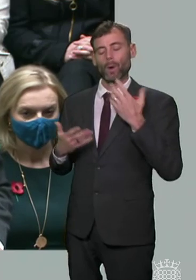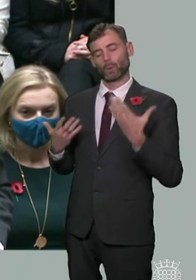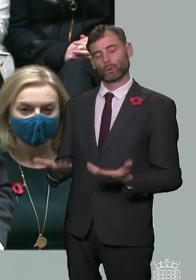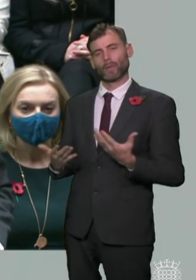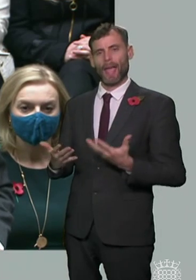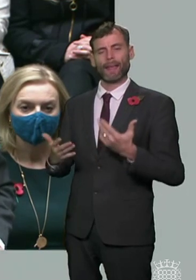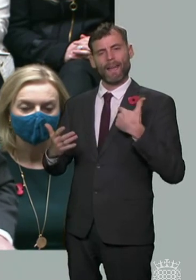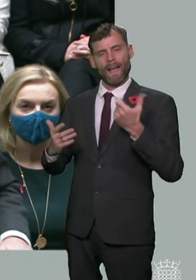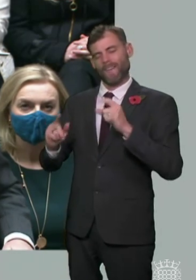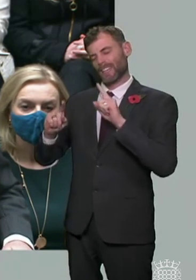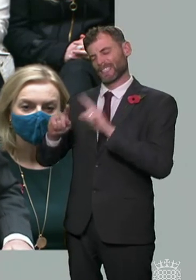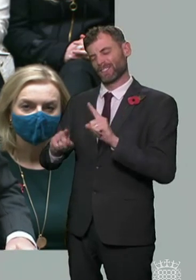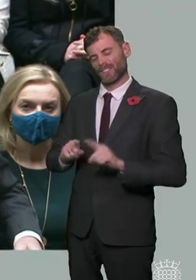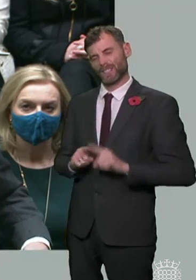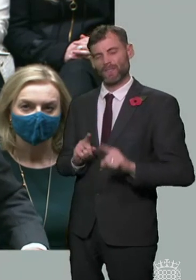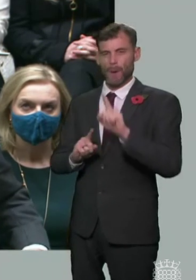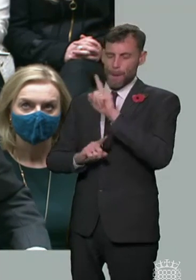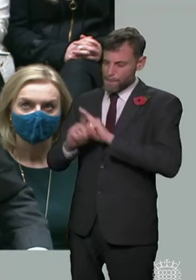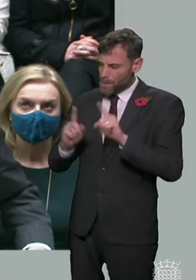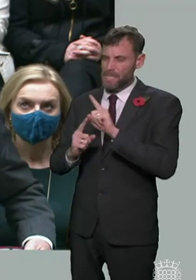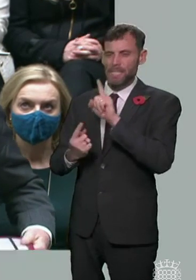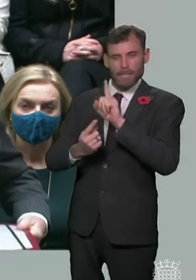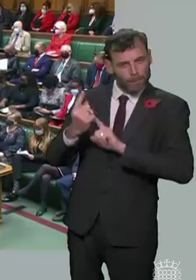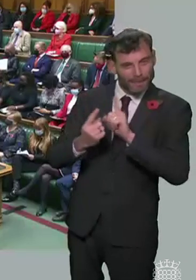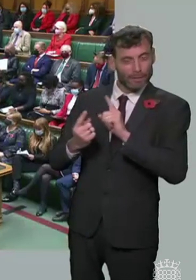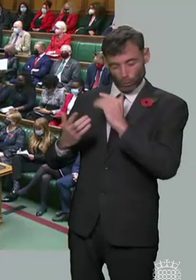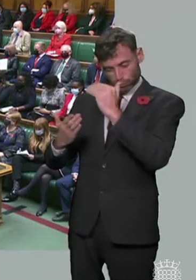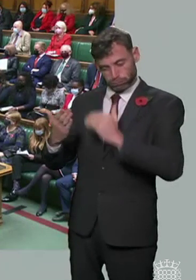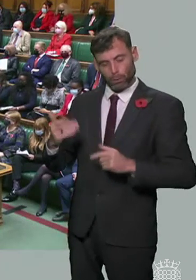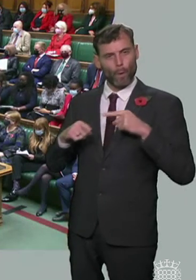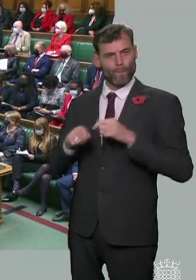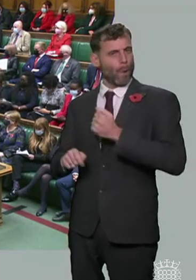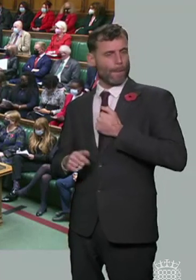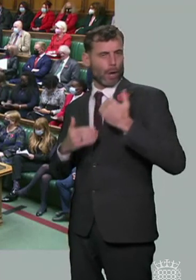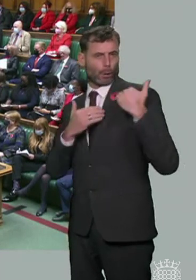In addition to my duties in this House, I shall have further such meetings later today.